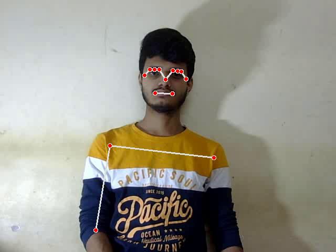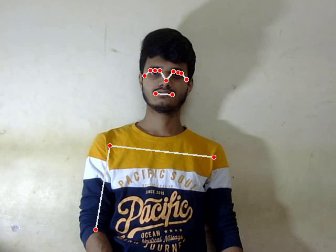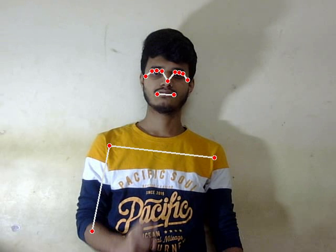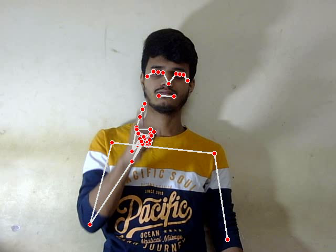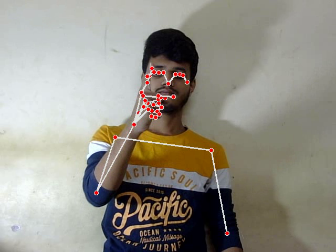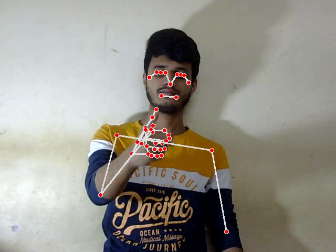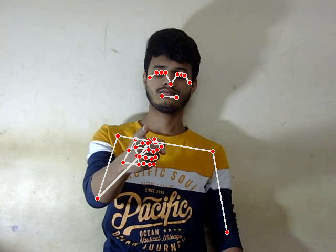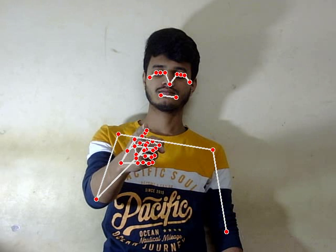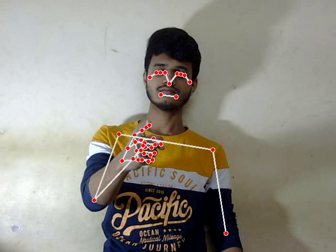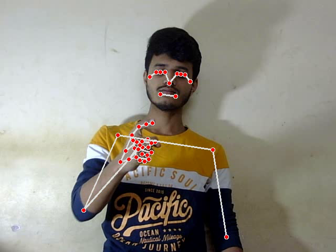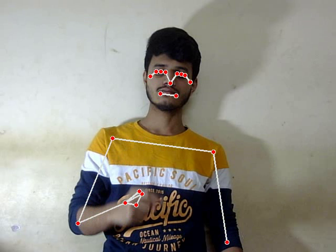you